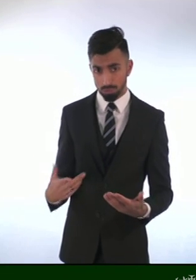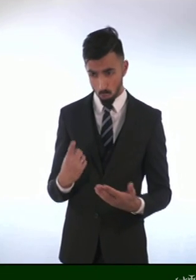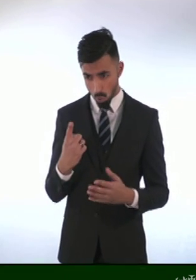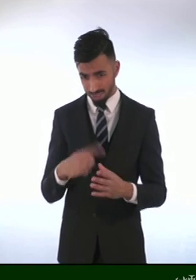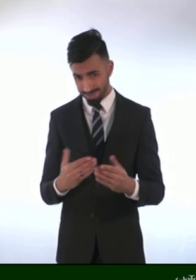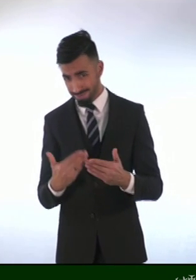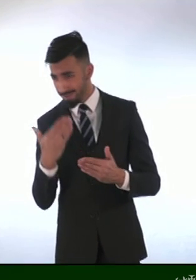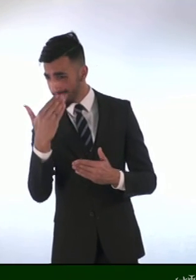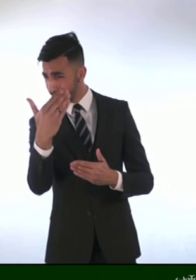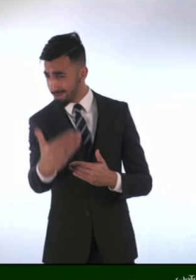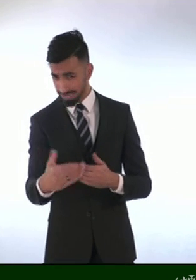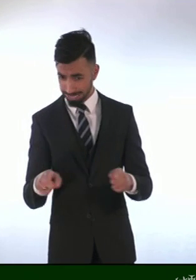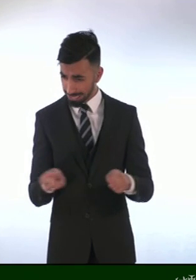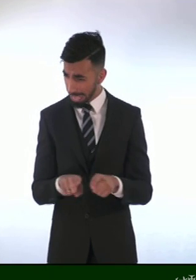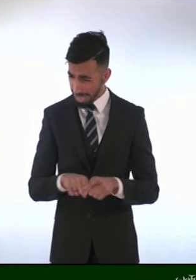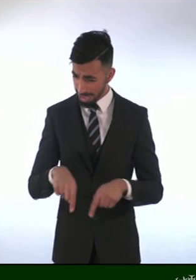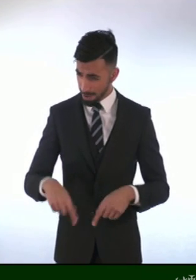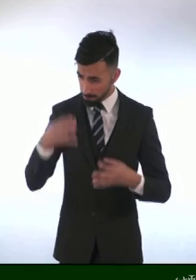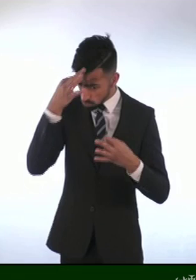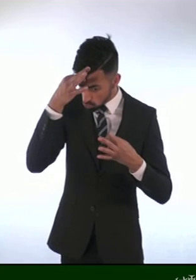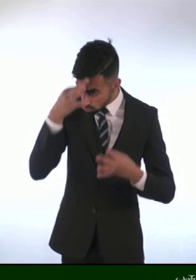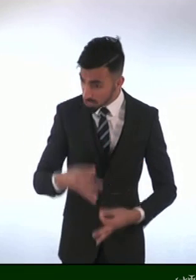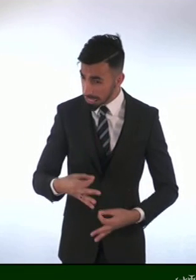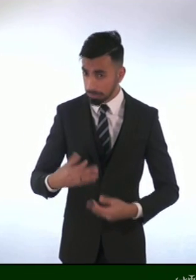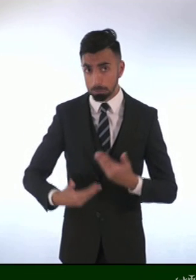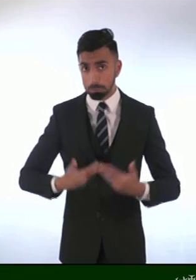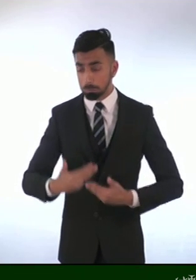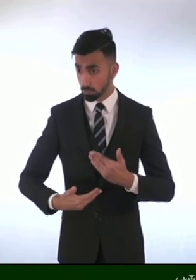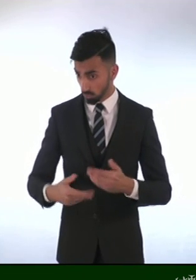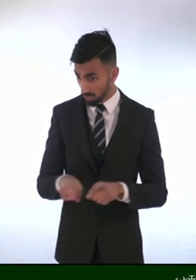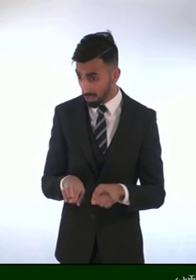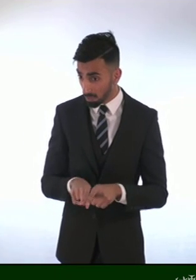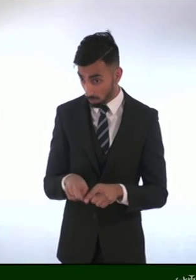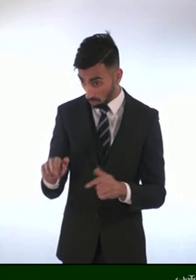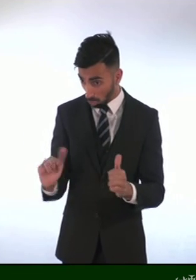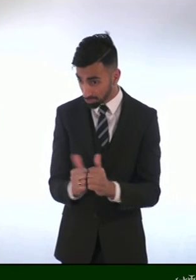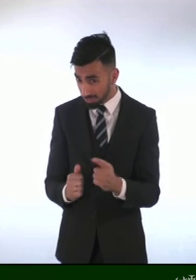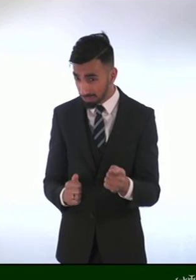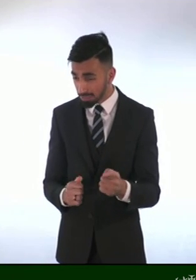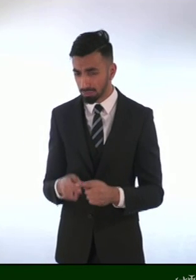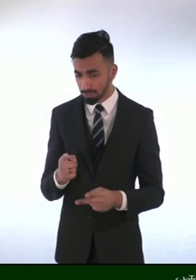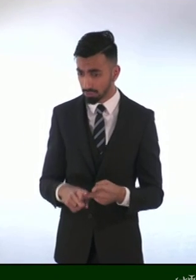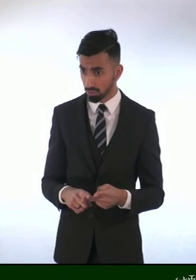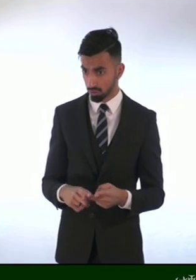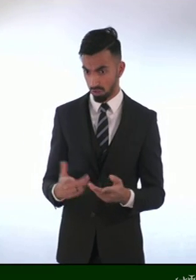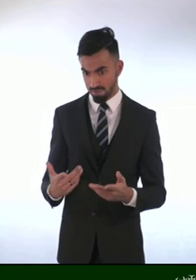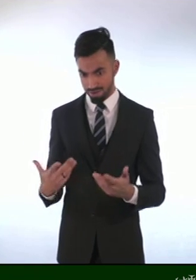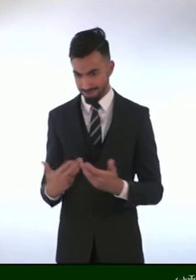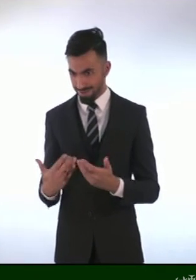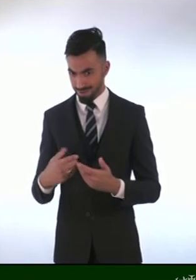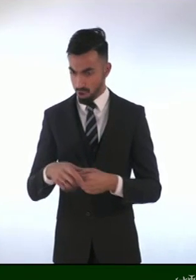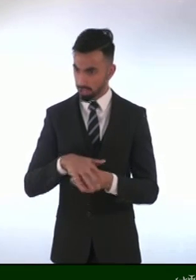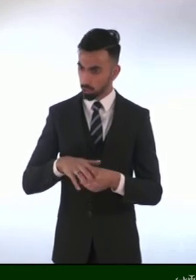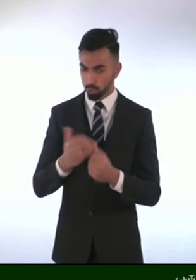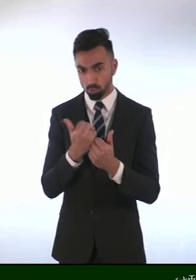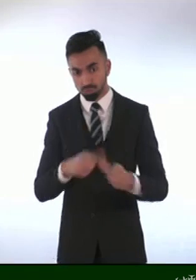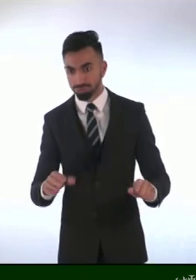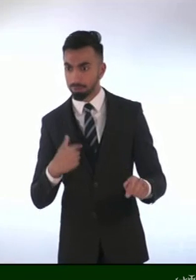Does my right honourable Friend agree with that analysis, and if so, what does a sensible exit strategy look like?